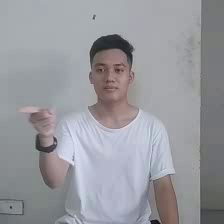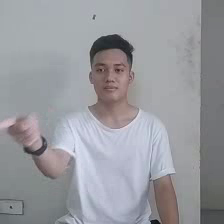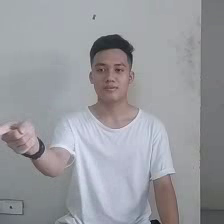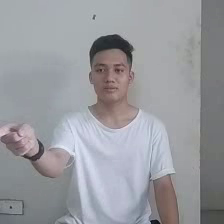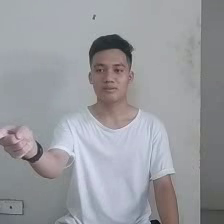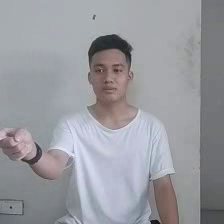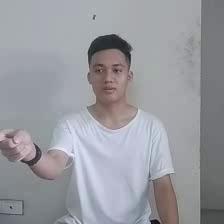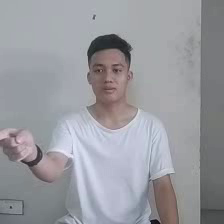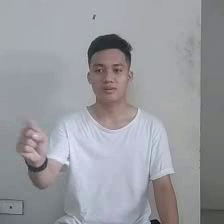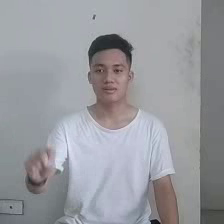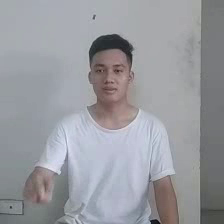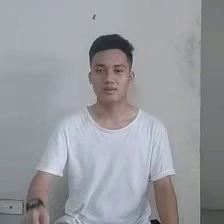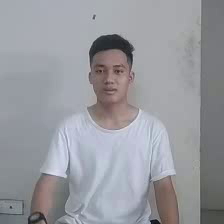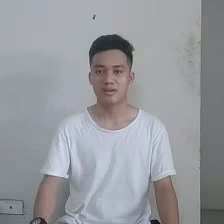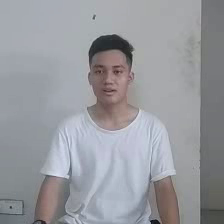Ghét